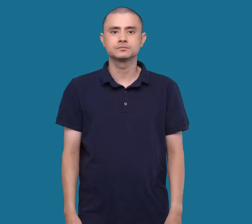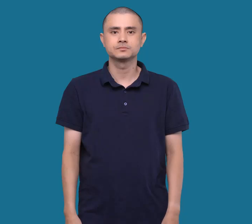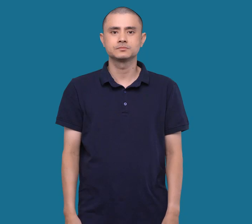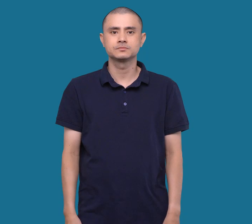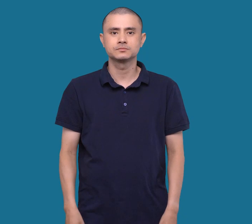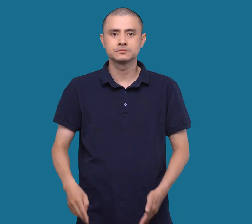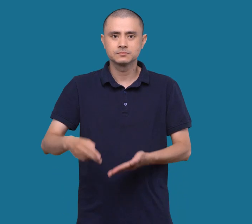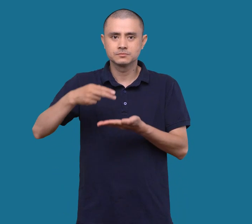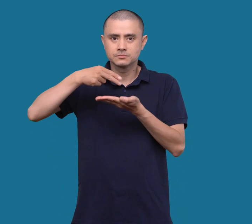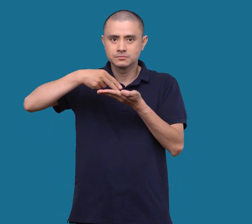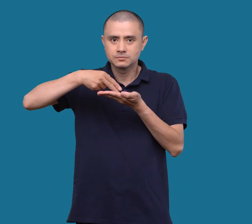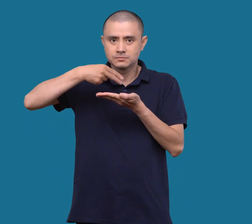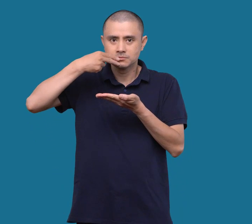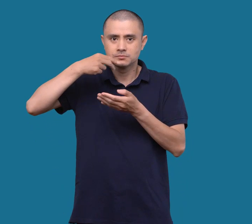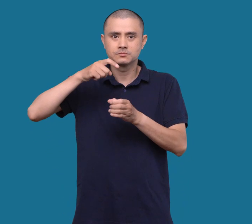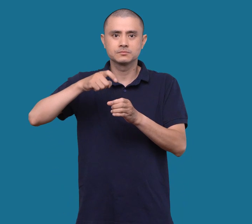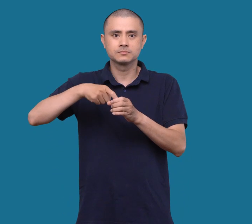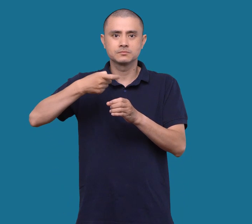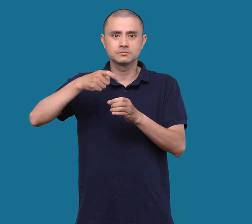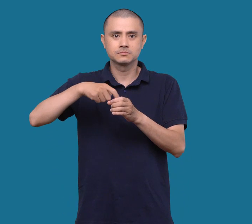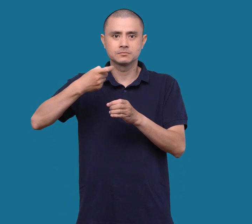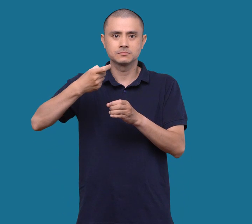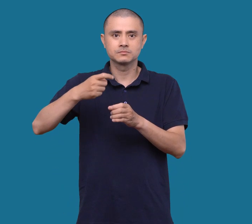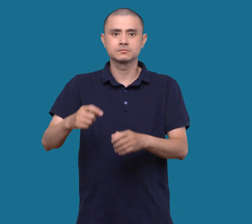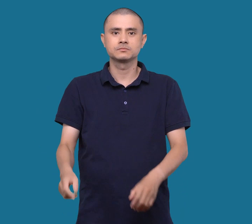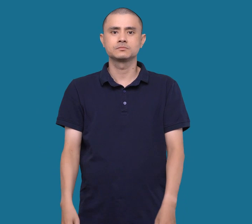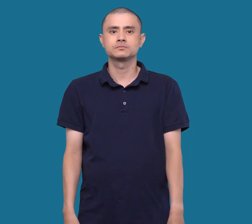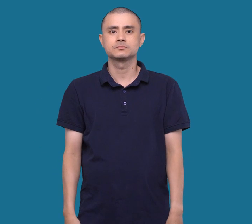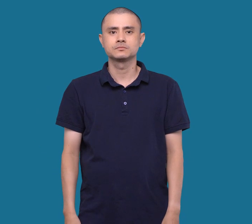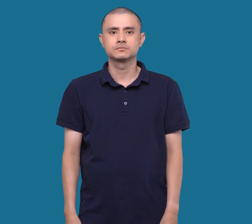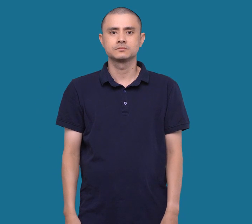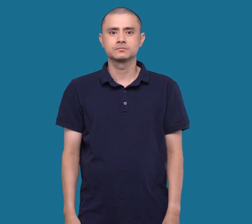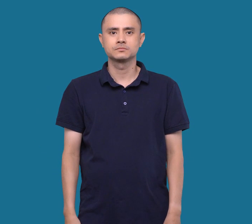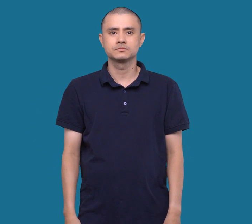bún ốc